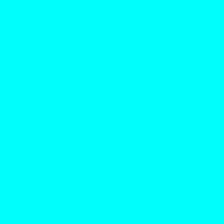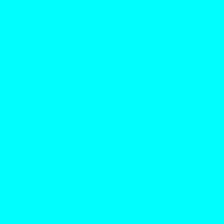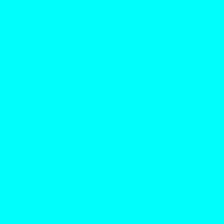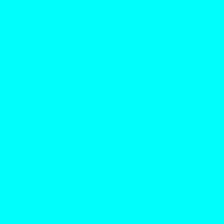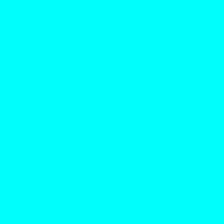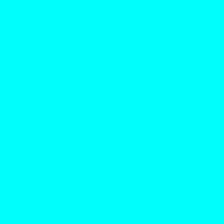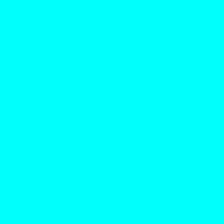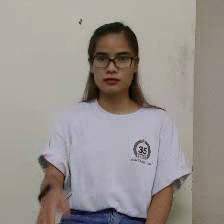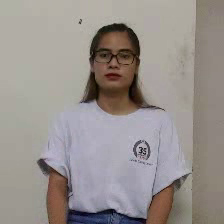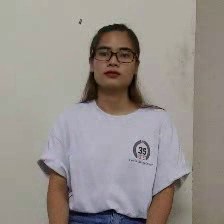Biết